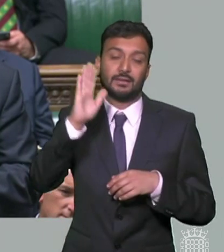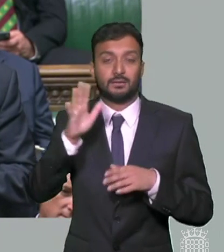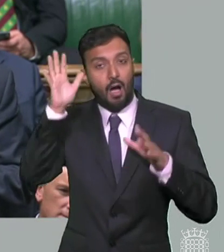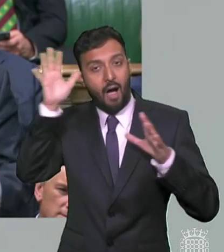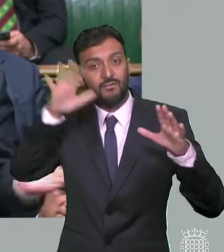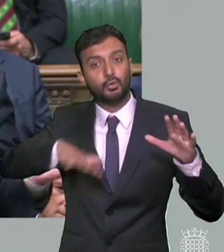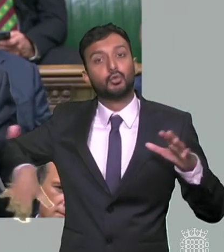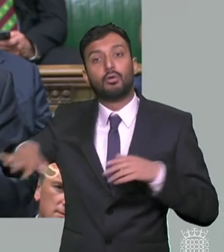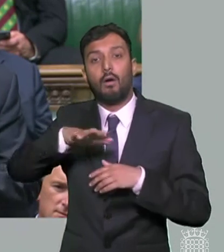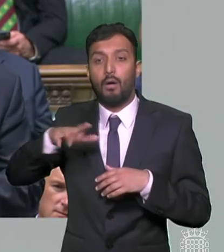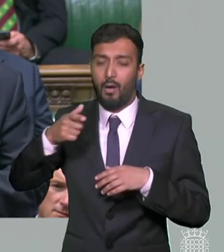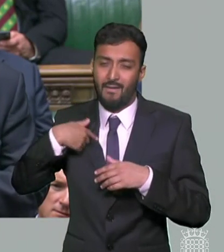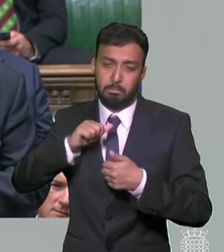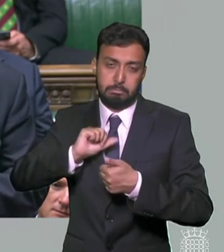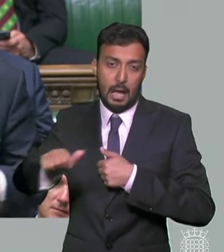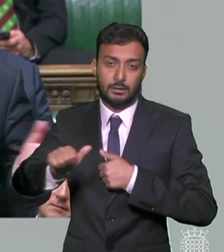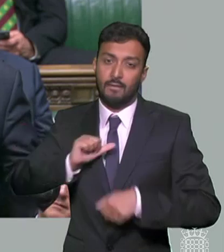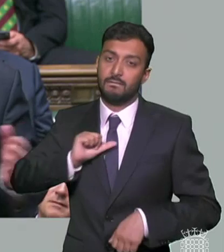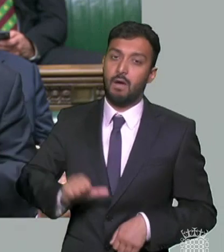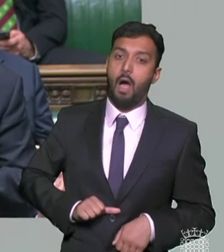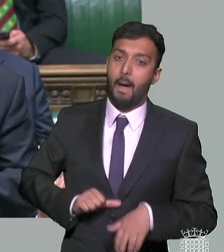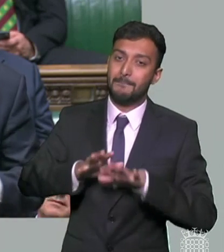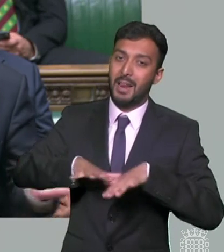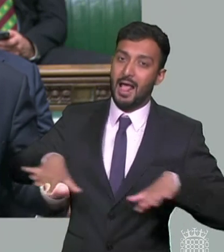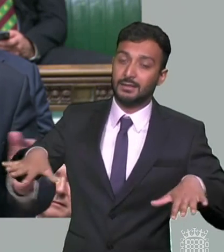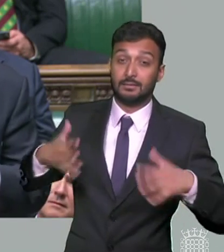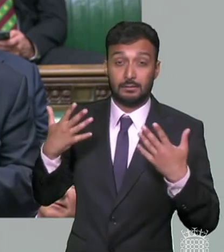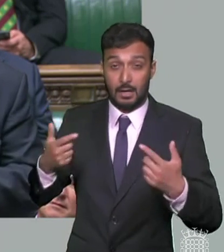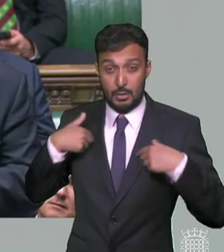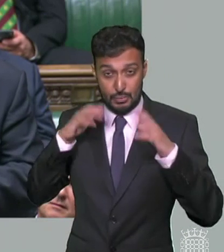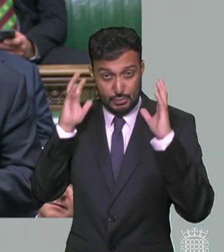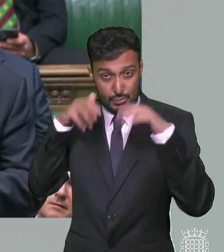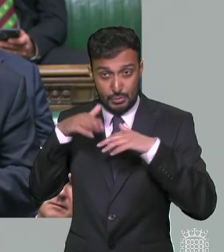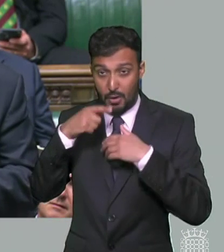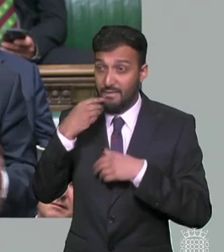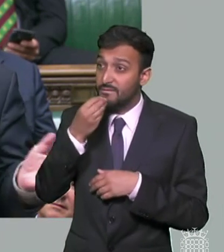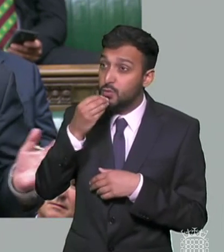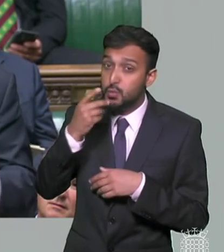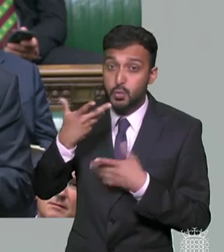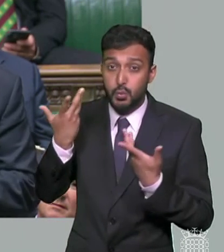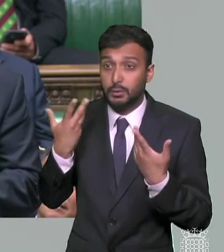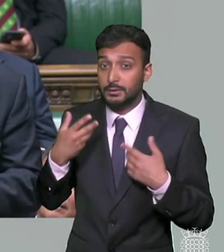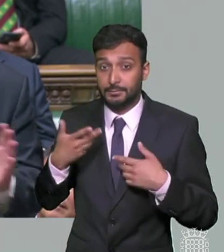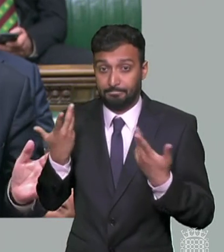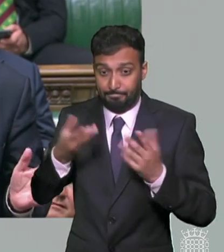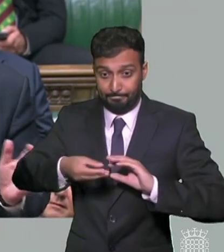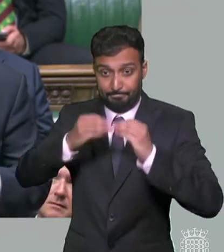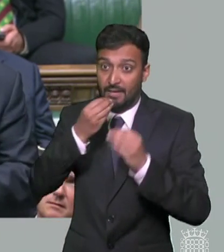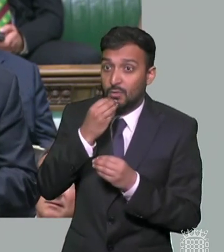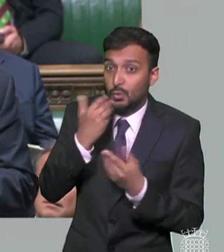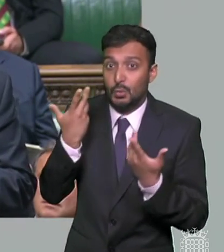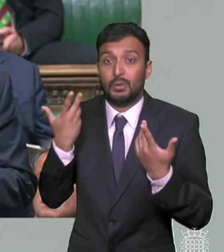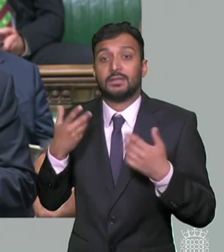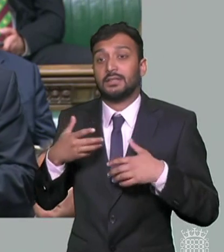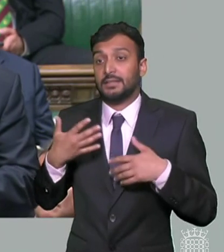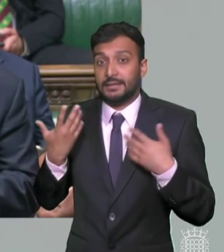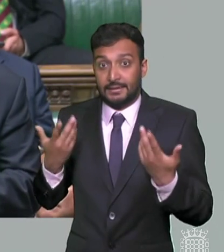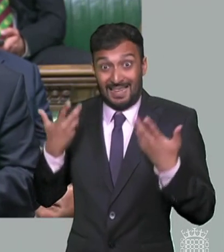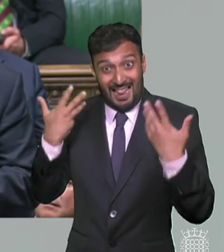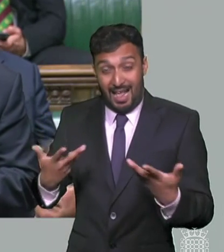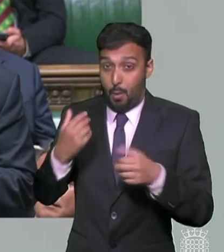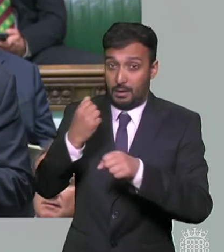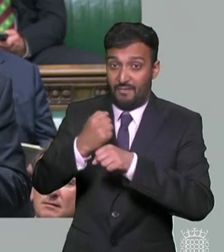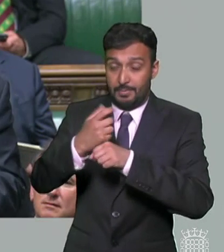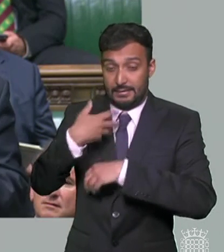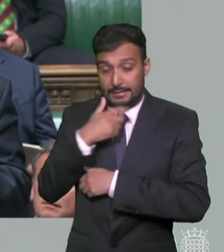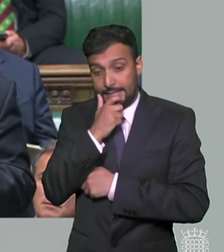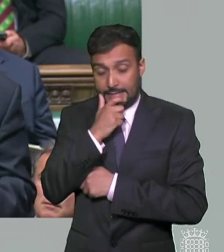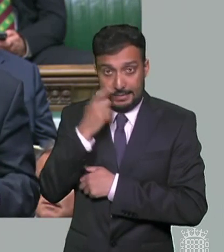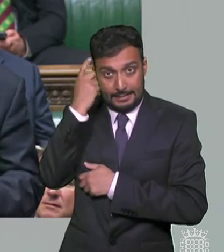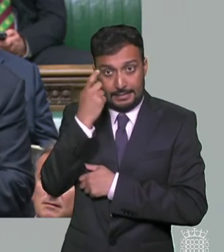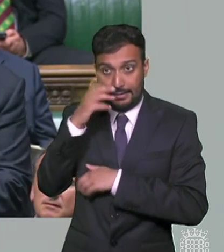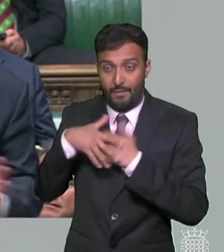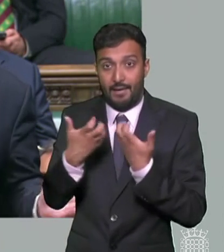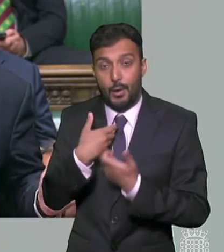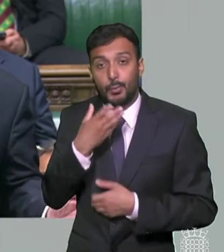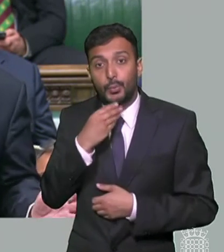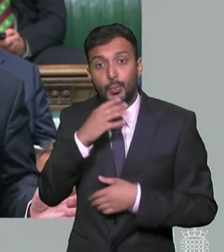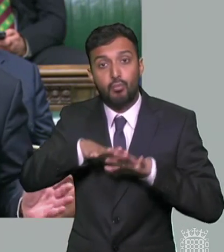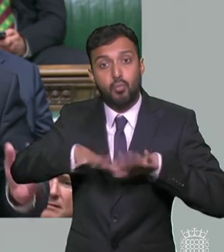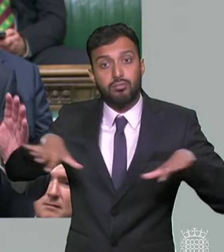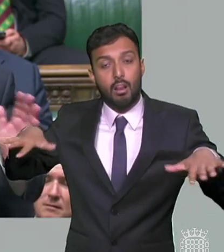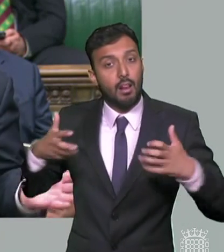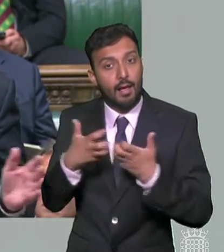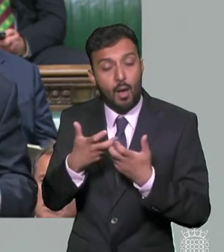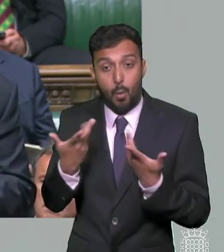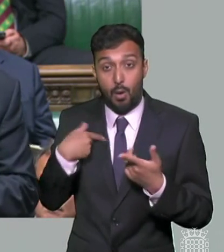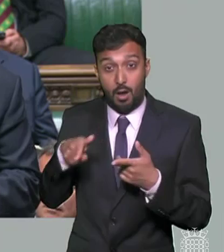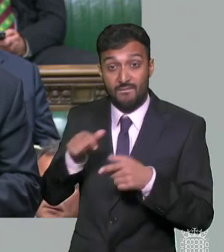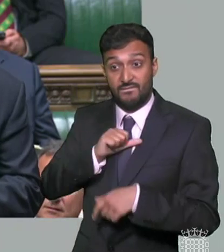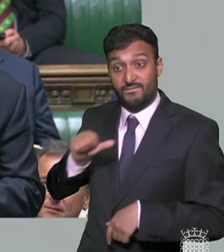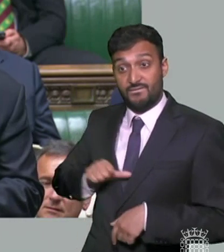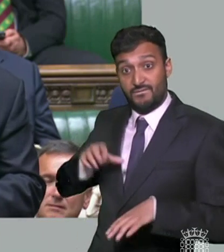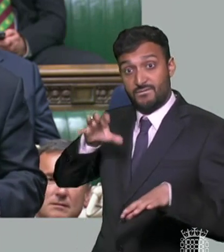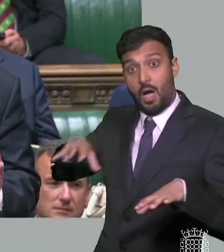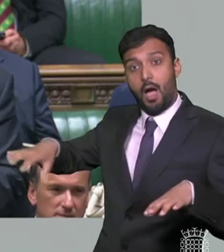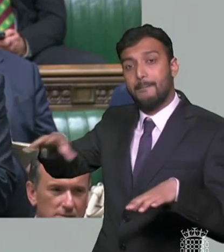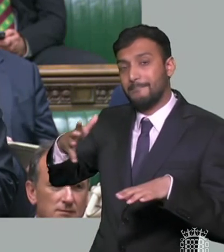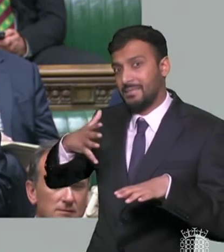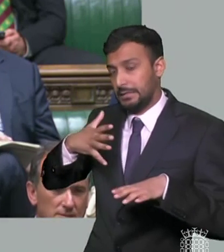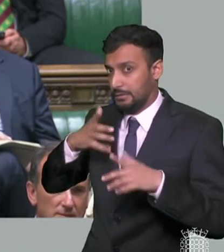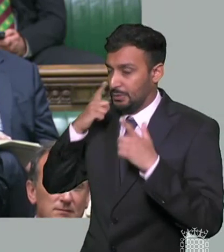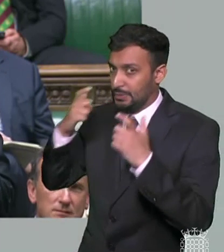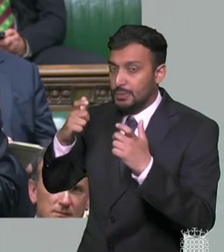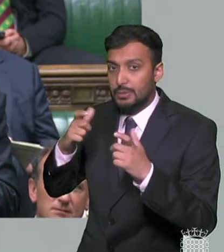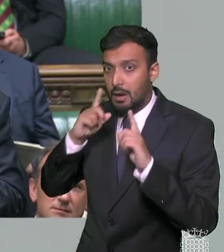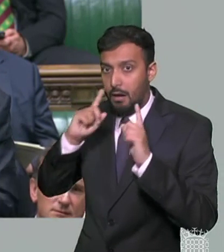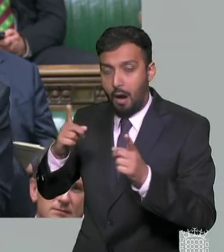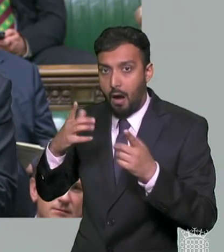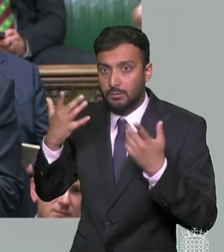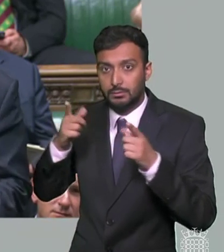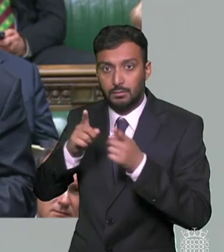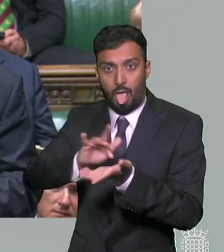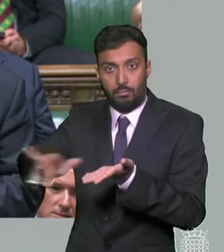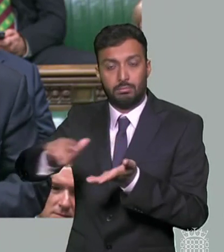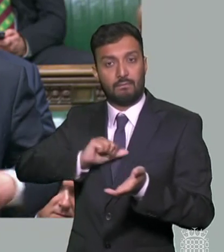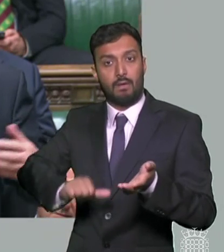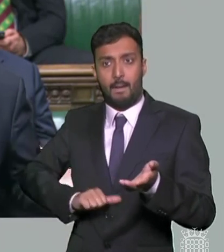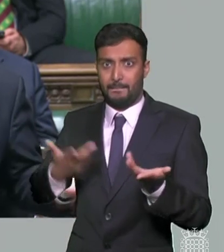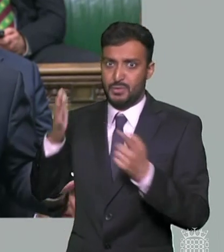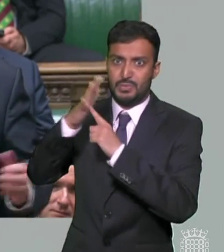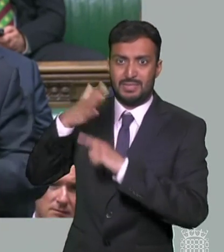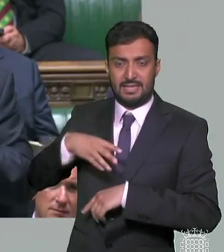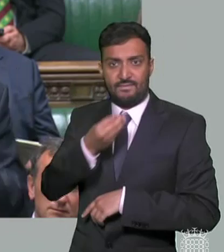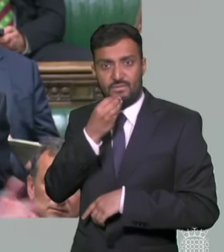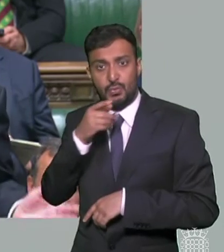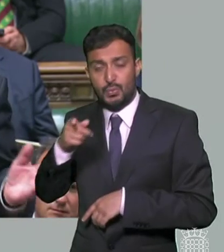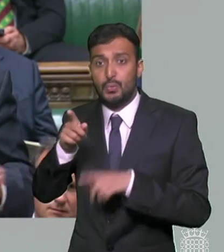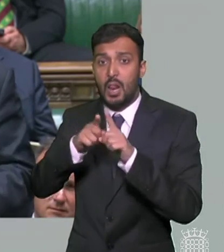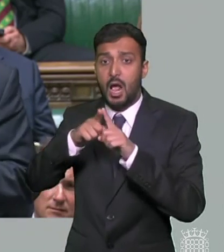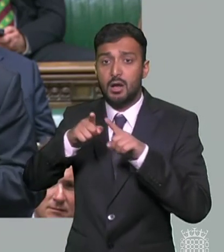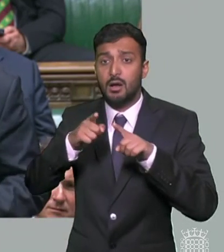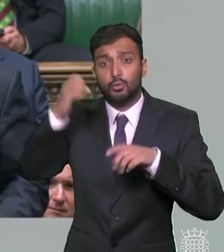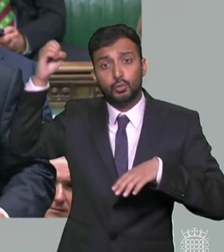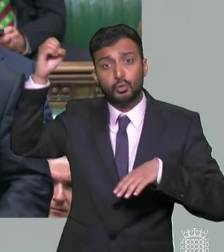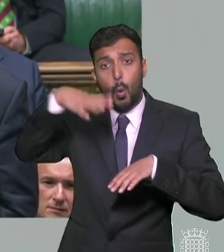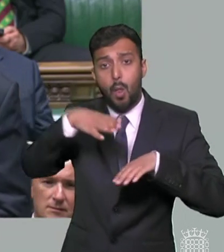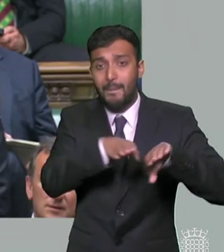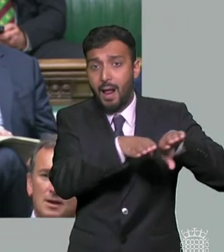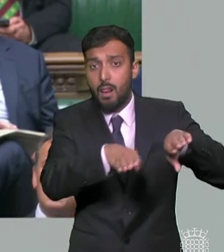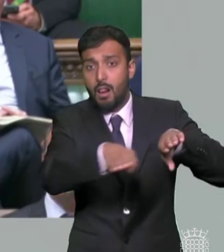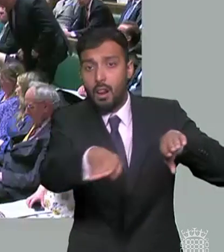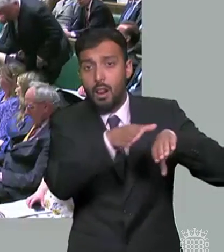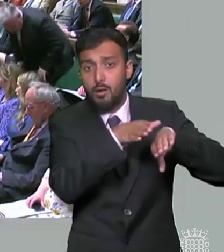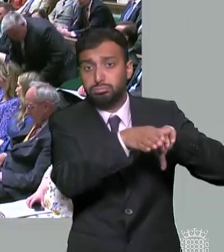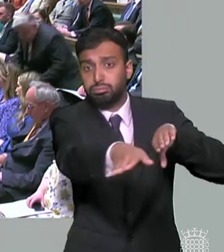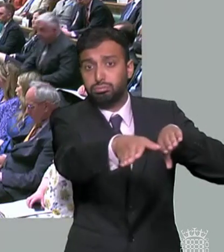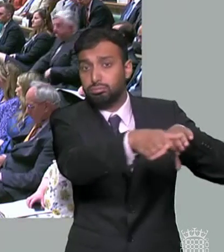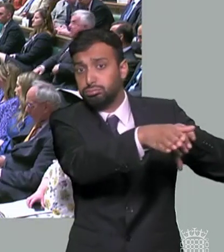At a time when there are concerns about food production and food security, and when the Government are considering rural land use, is it time to ensure that our productive farmland is not covered in solar plants, and that those are instead positioned on brownfield sites, buildings, and low-grade agricultural land?